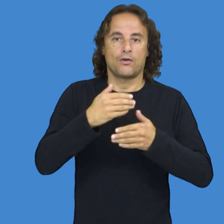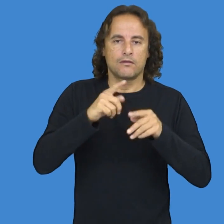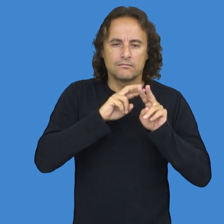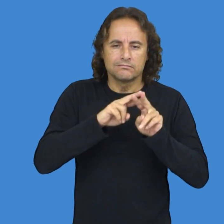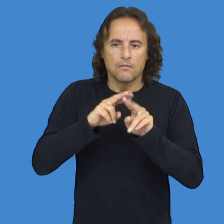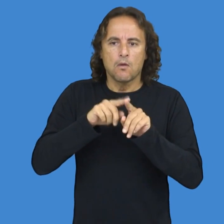revisar